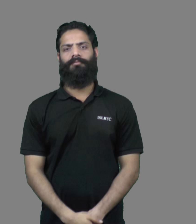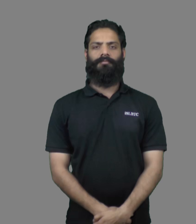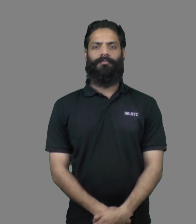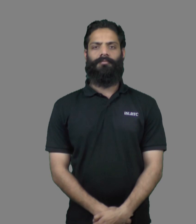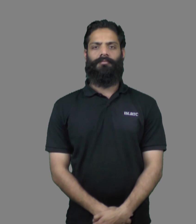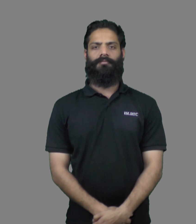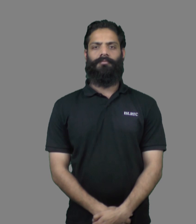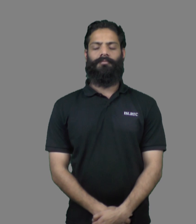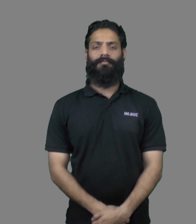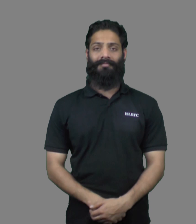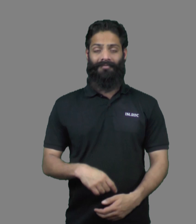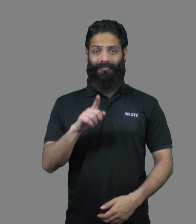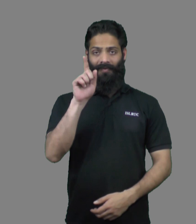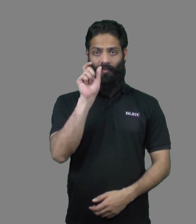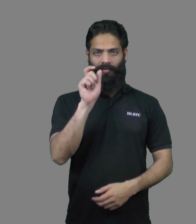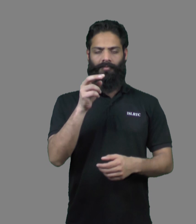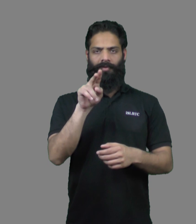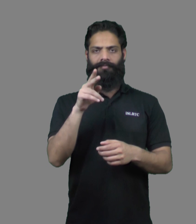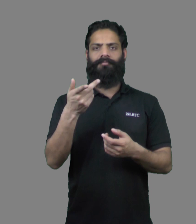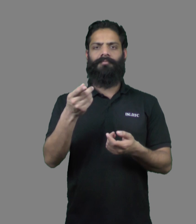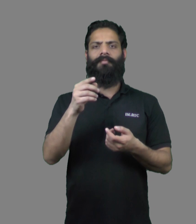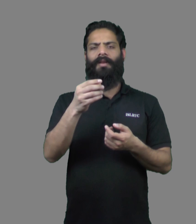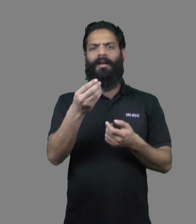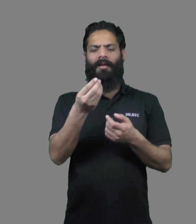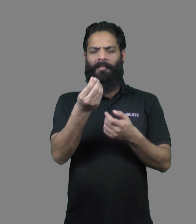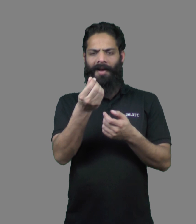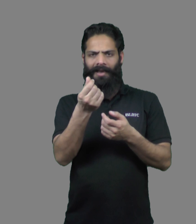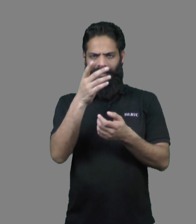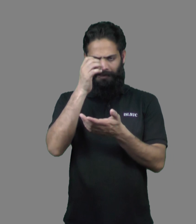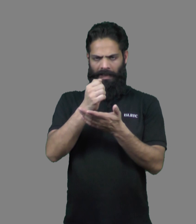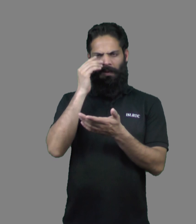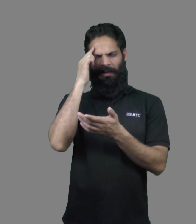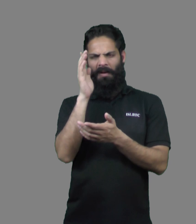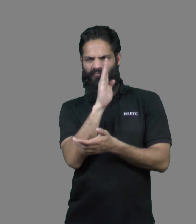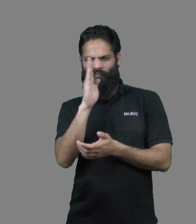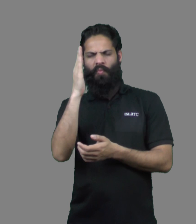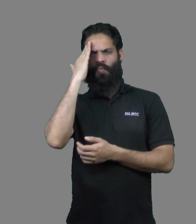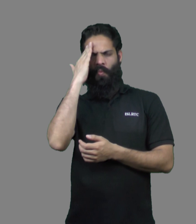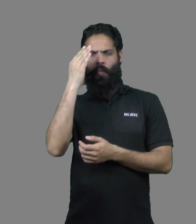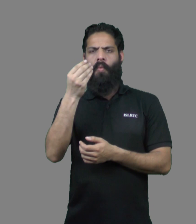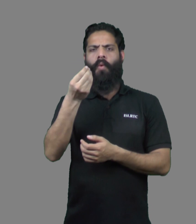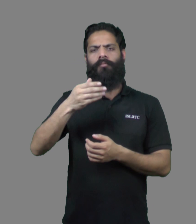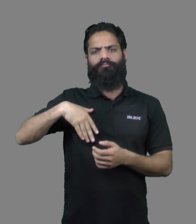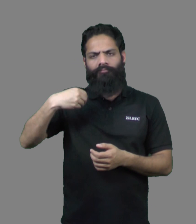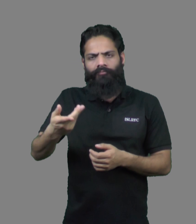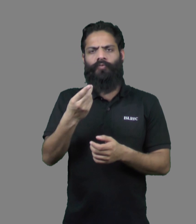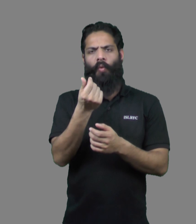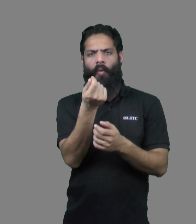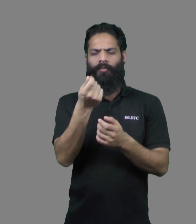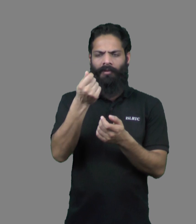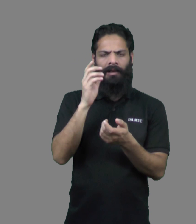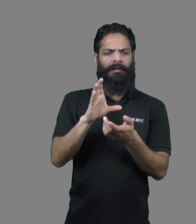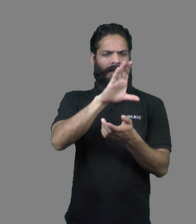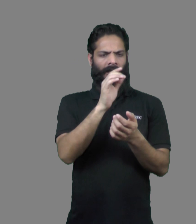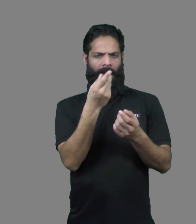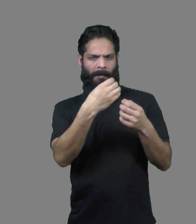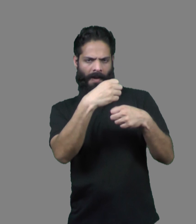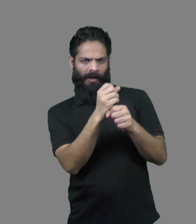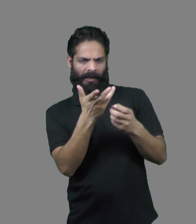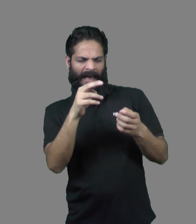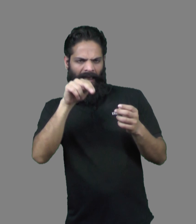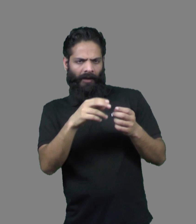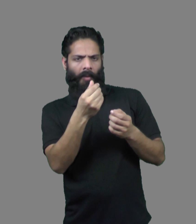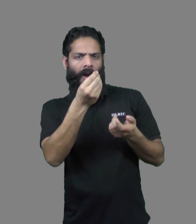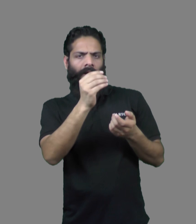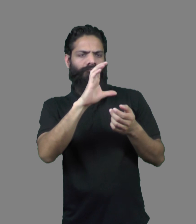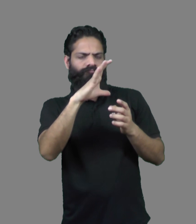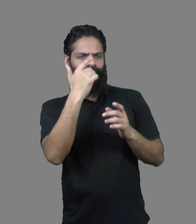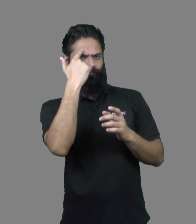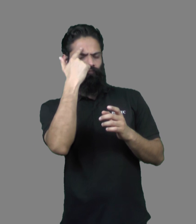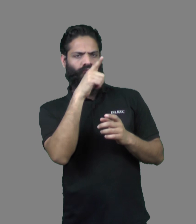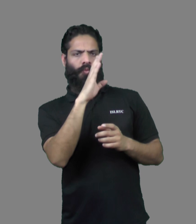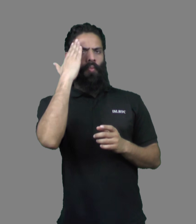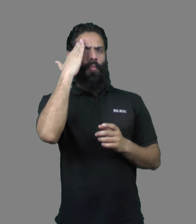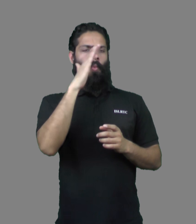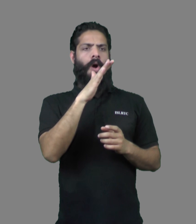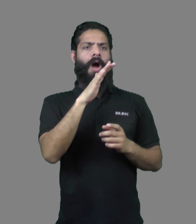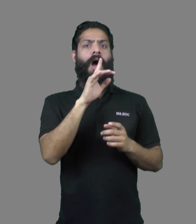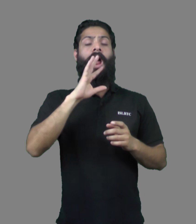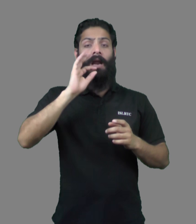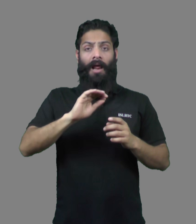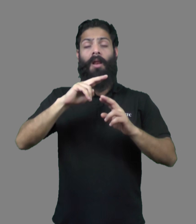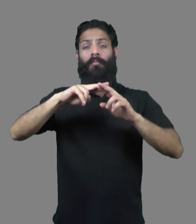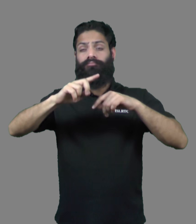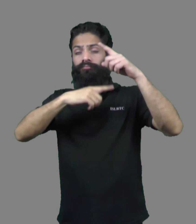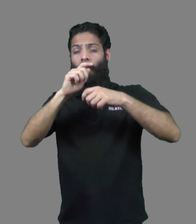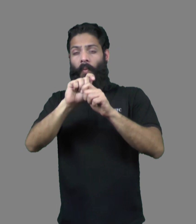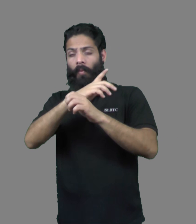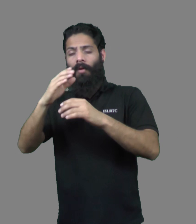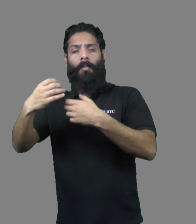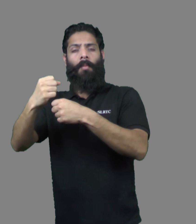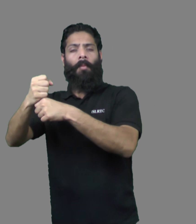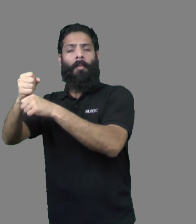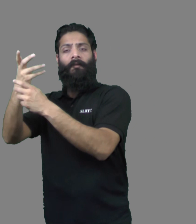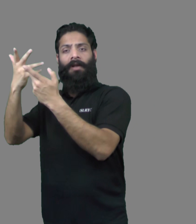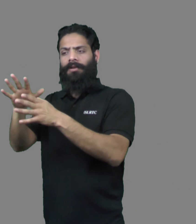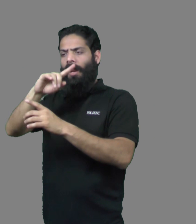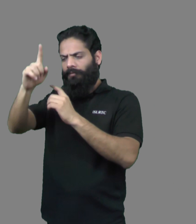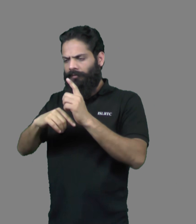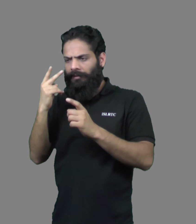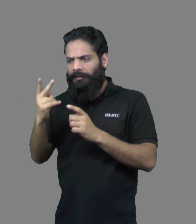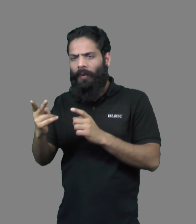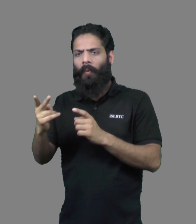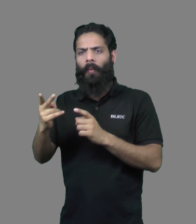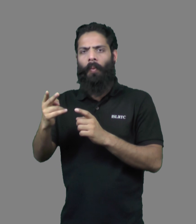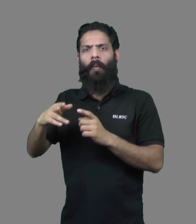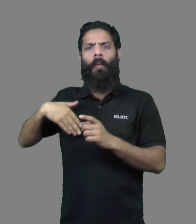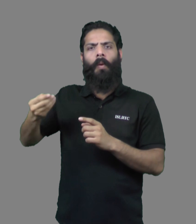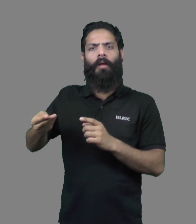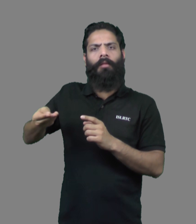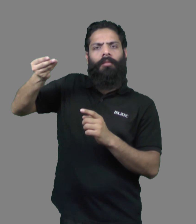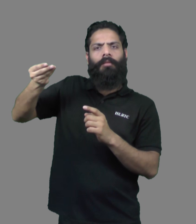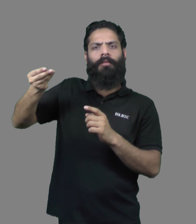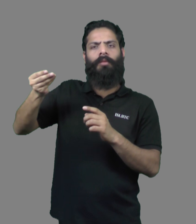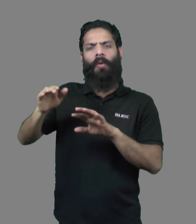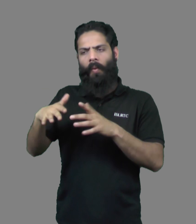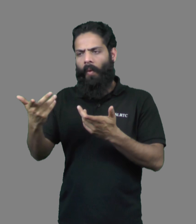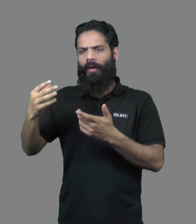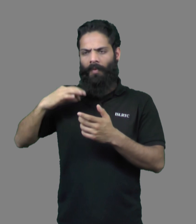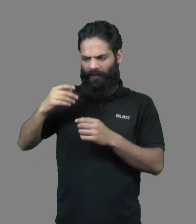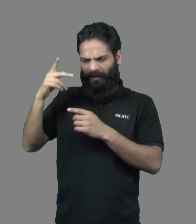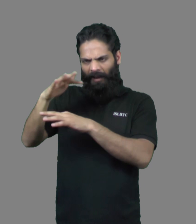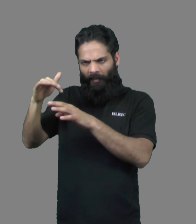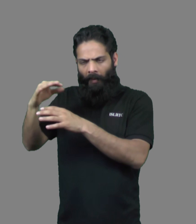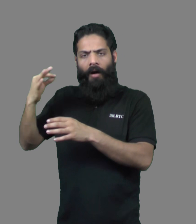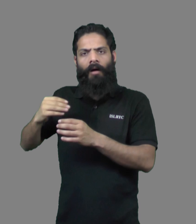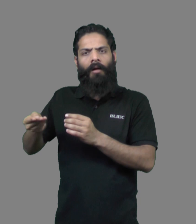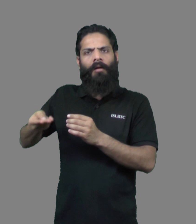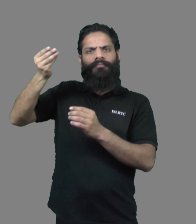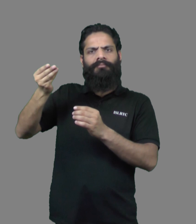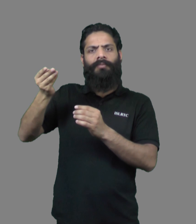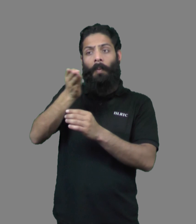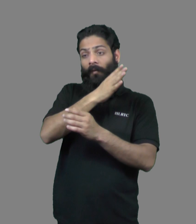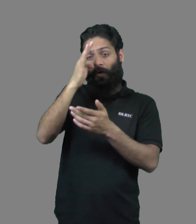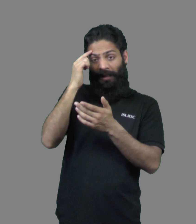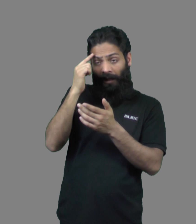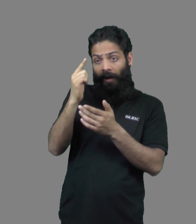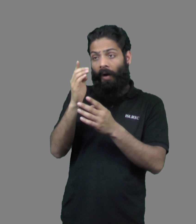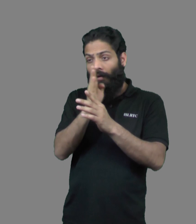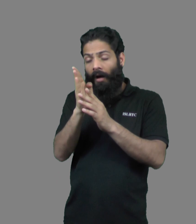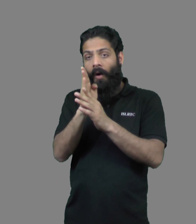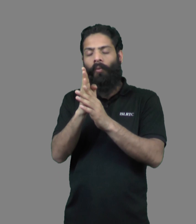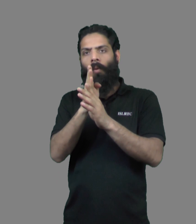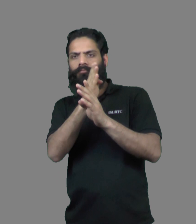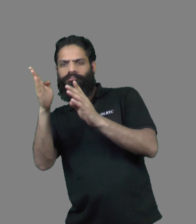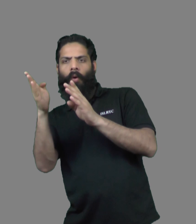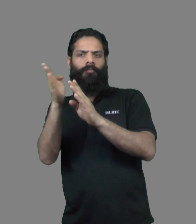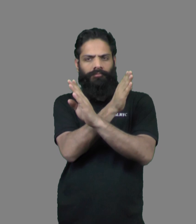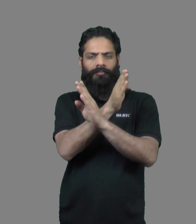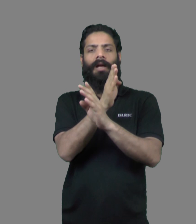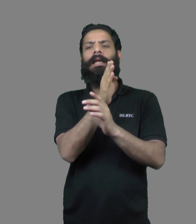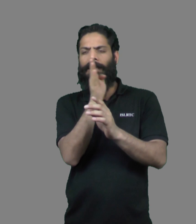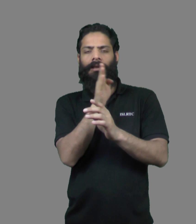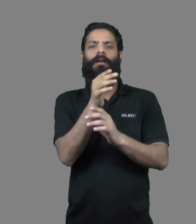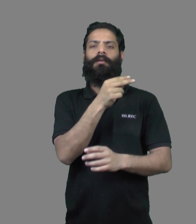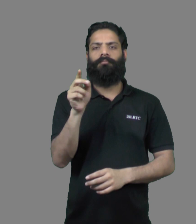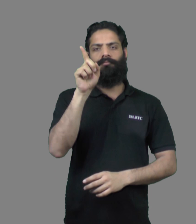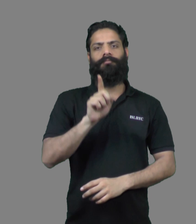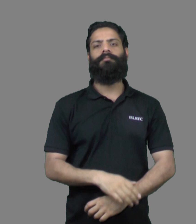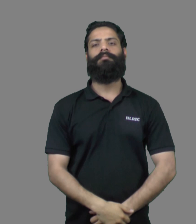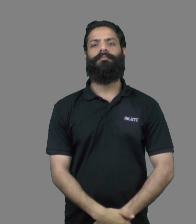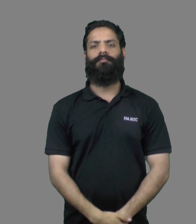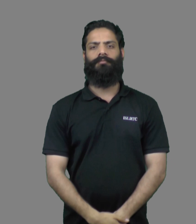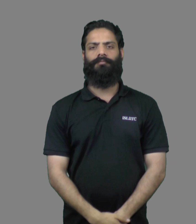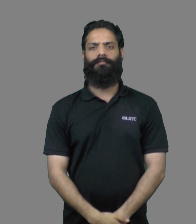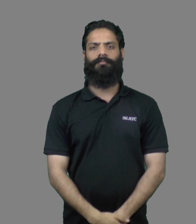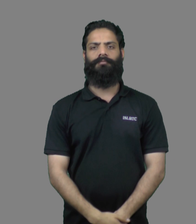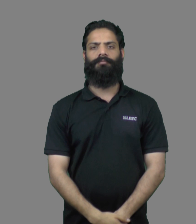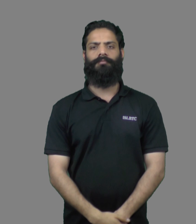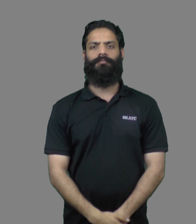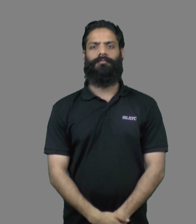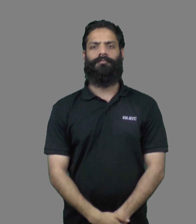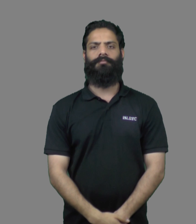Externality